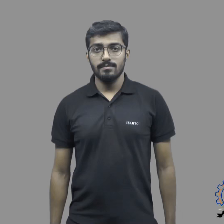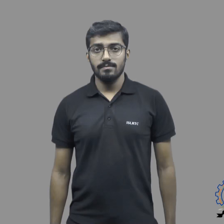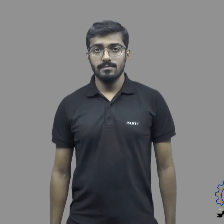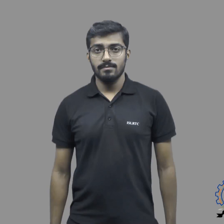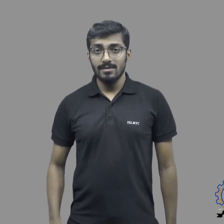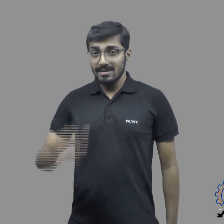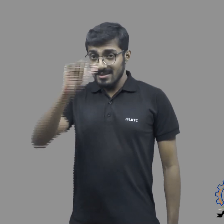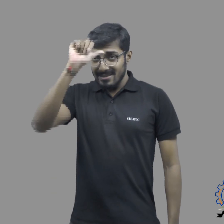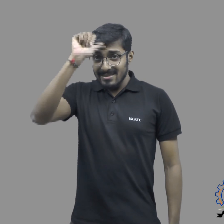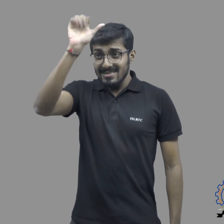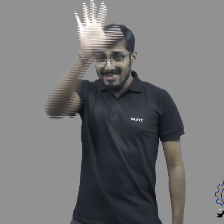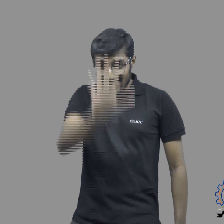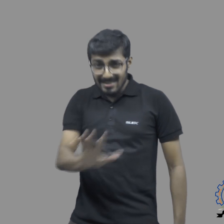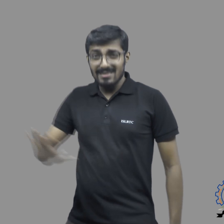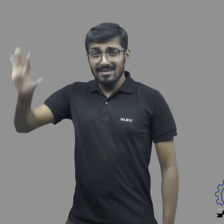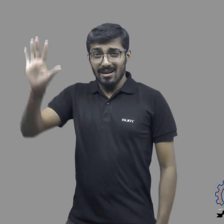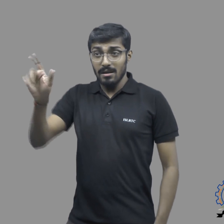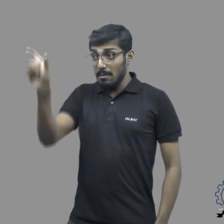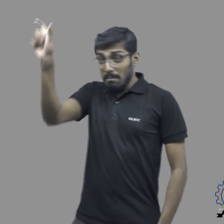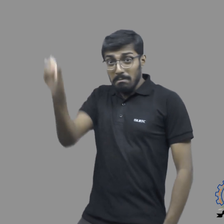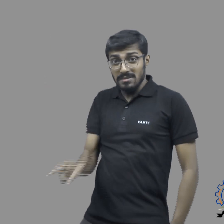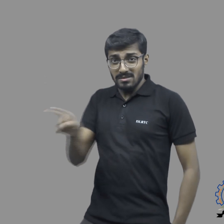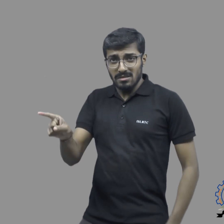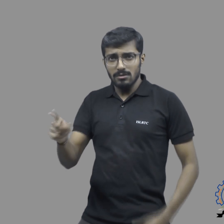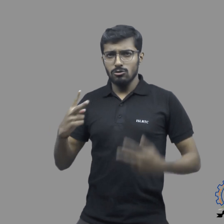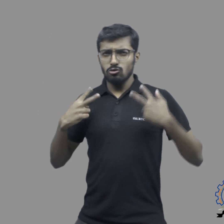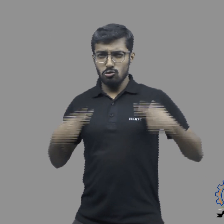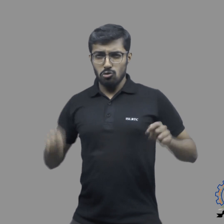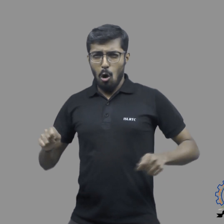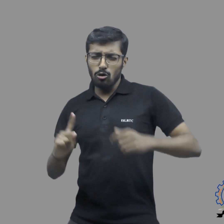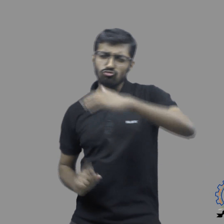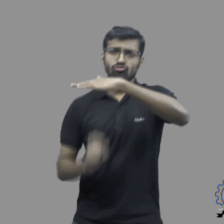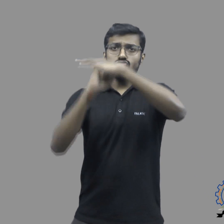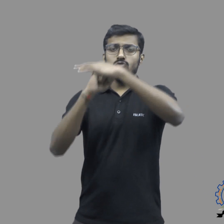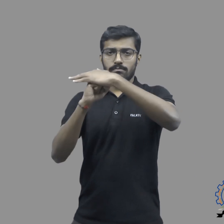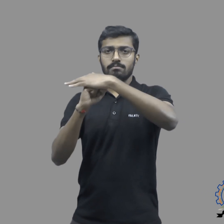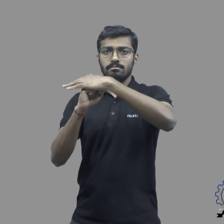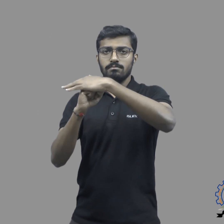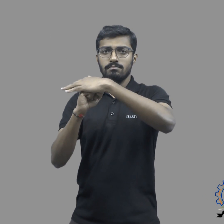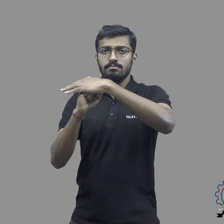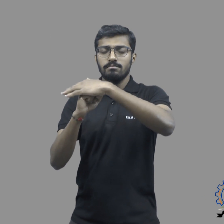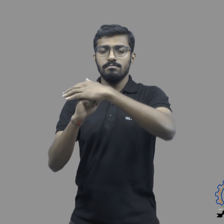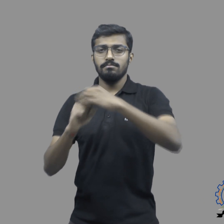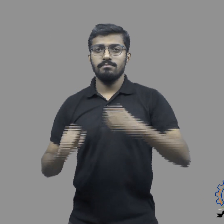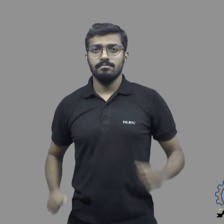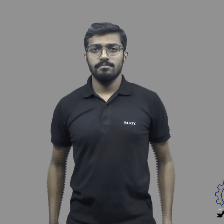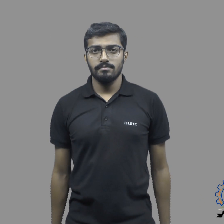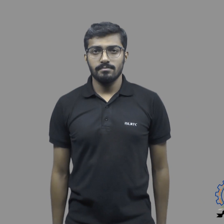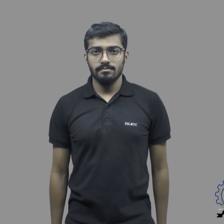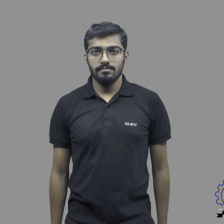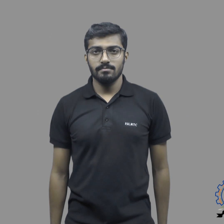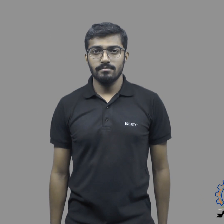Attorney general